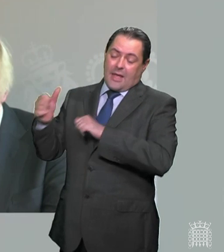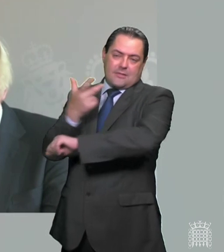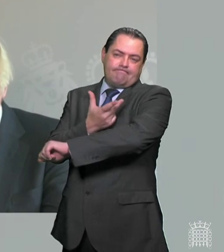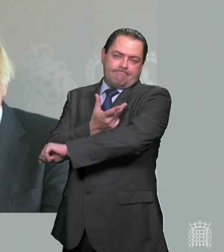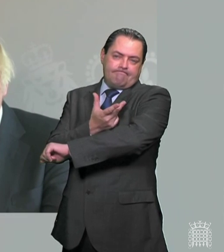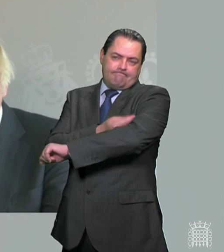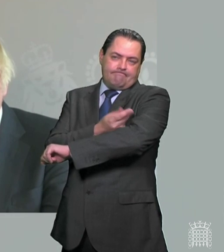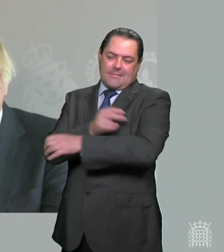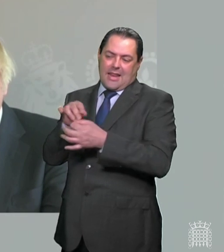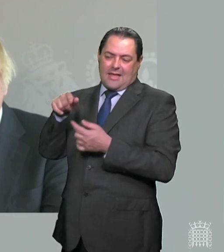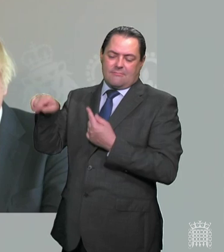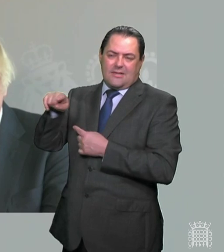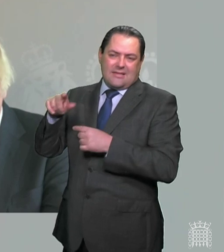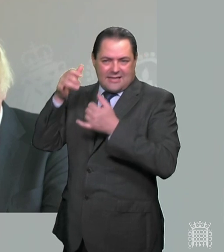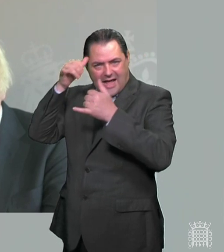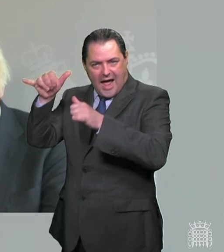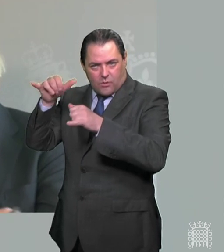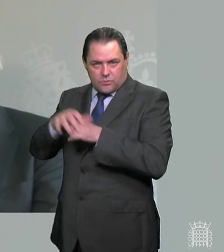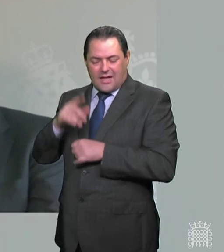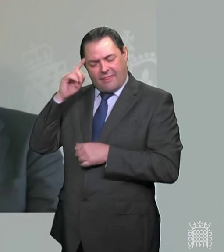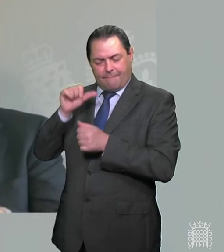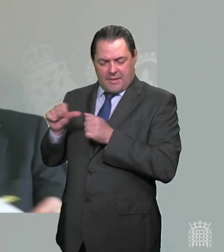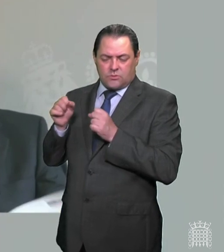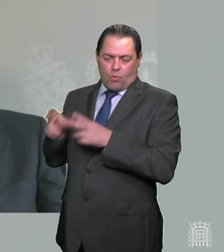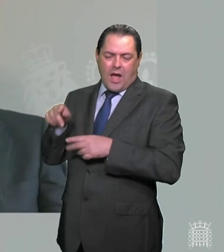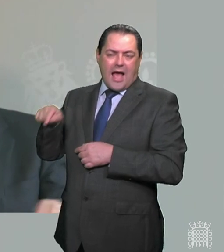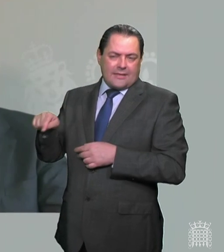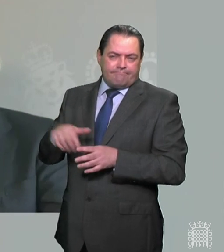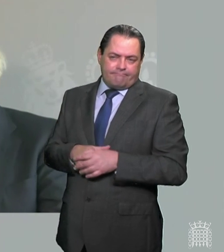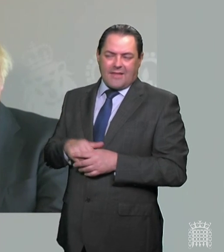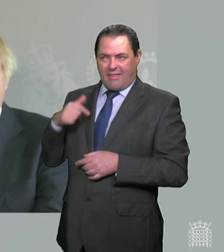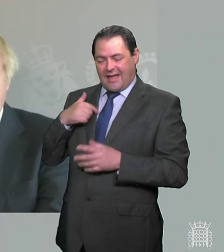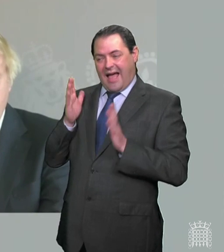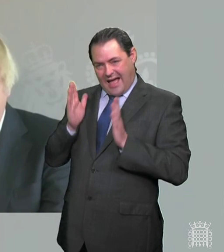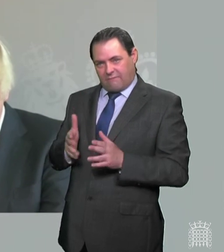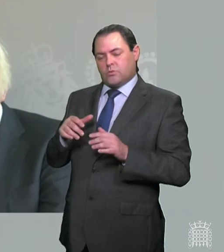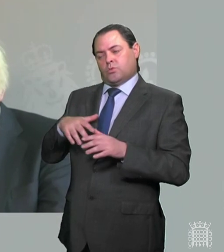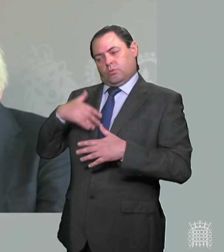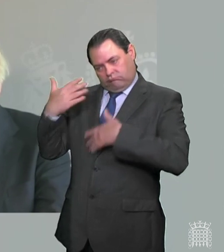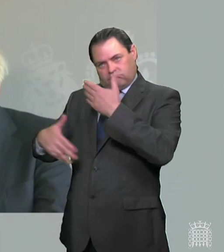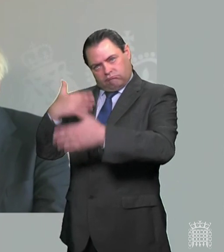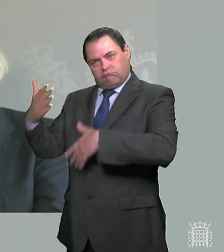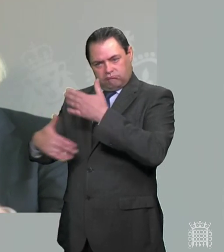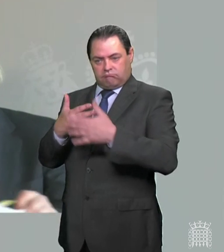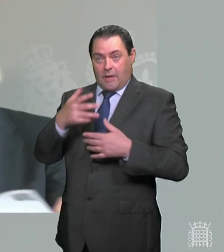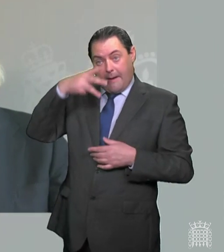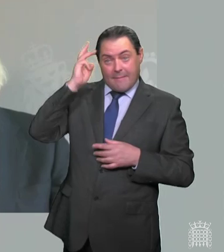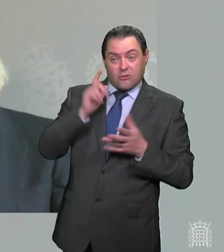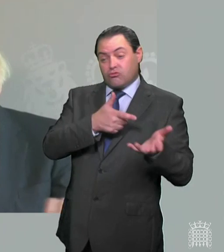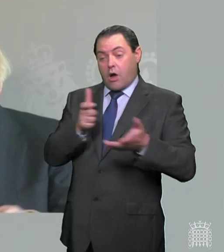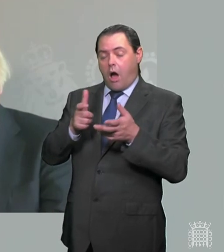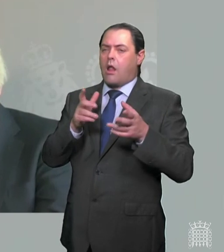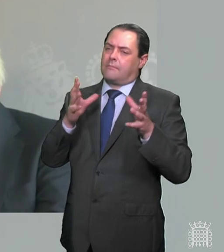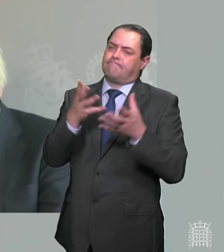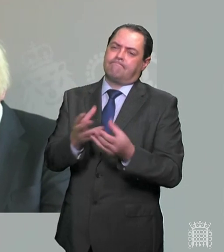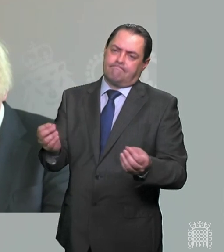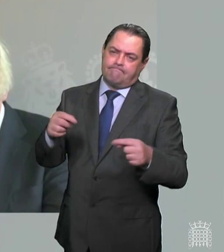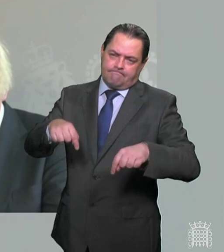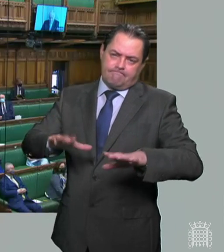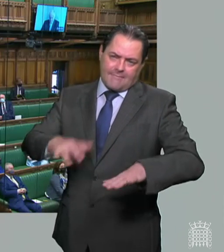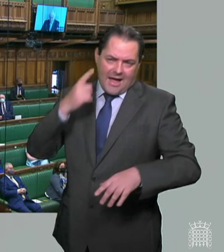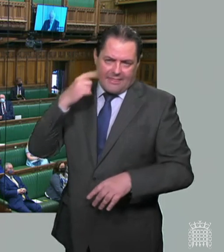I think that is the right way forward, and we should begin, if we can, to phase out badger culling in this country.